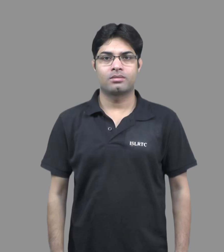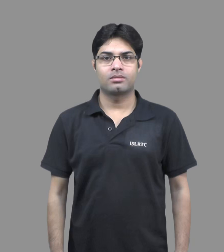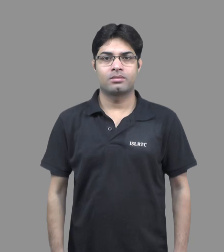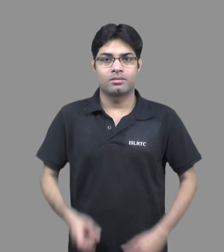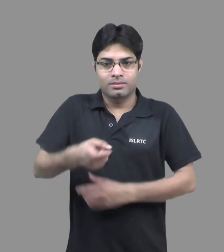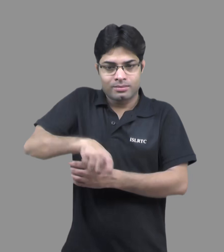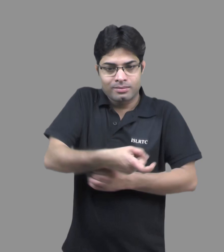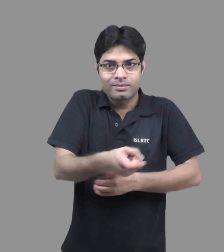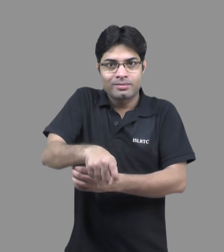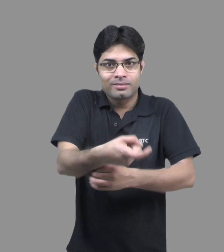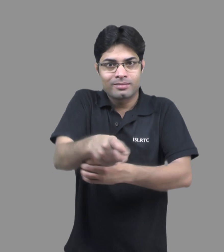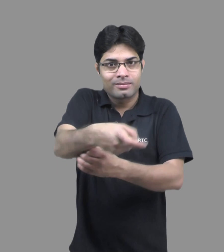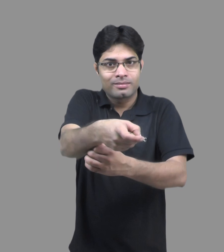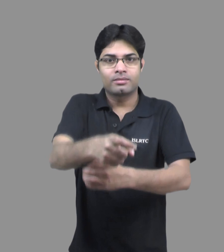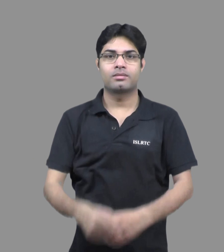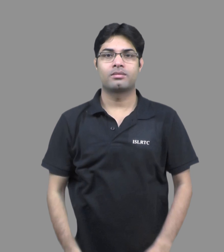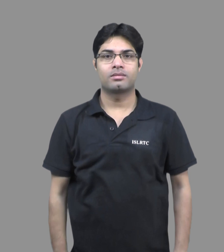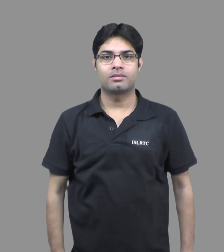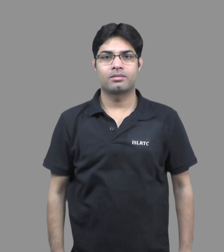Hockey